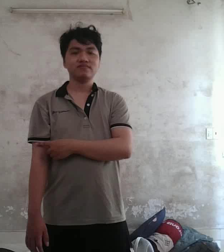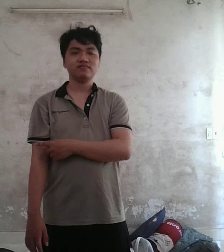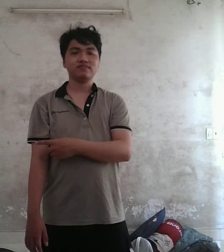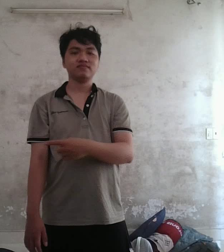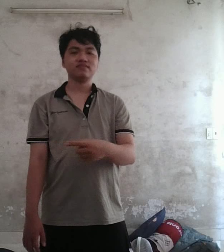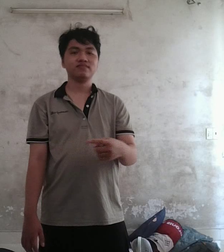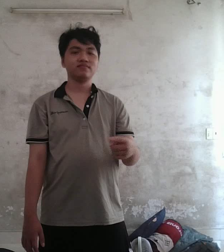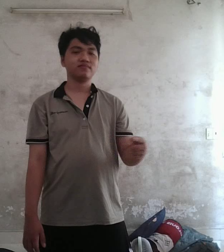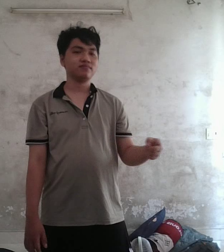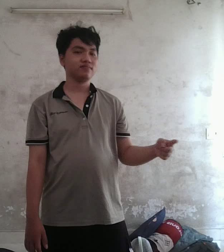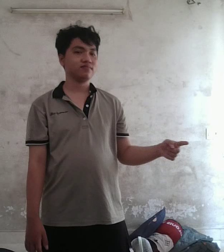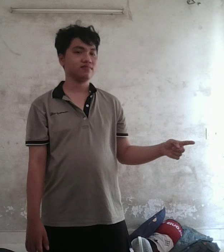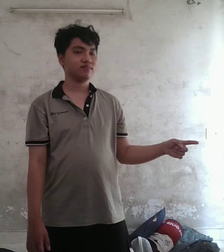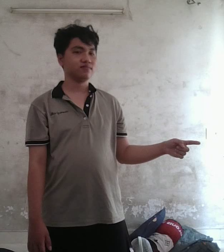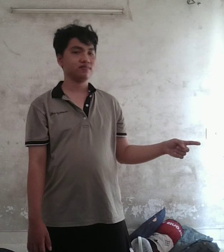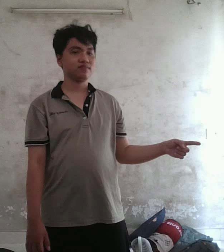cac ban